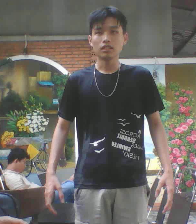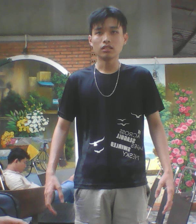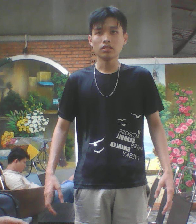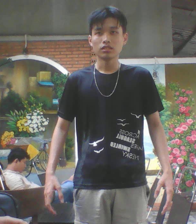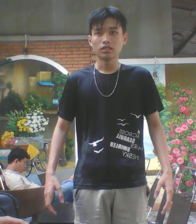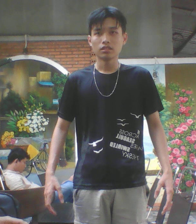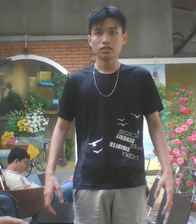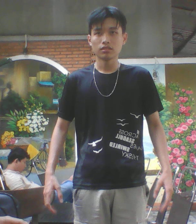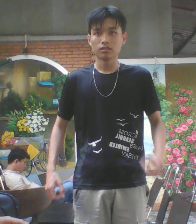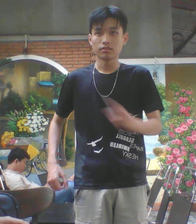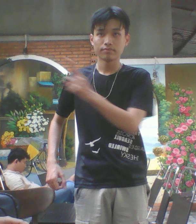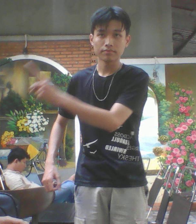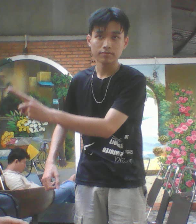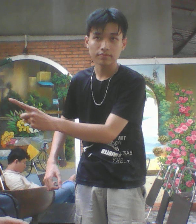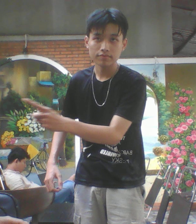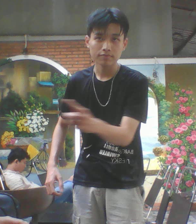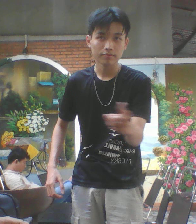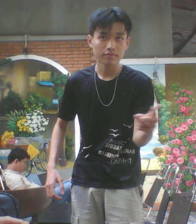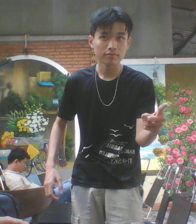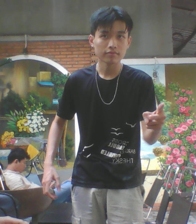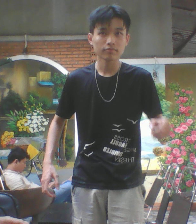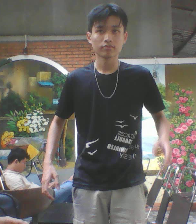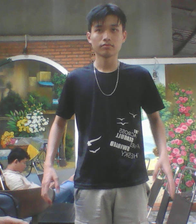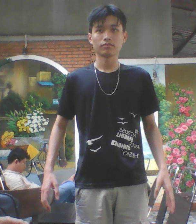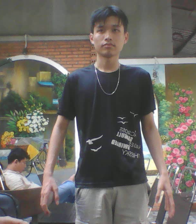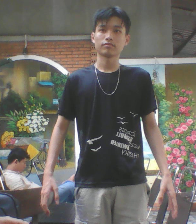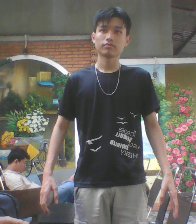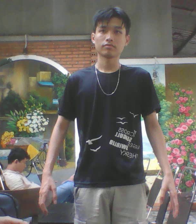cac ban